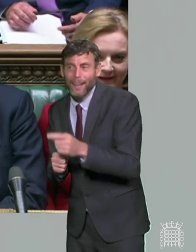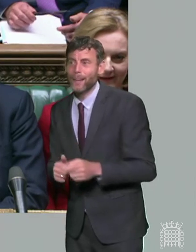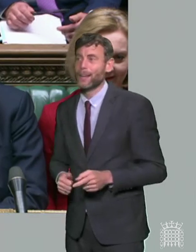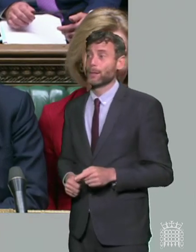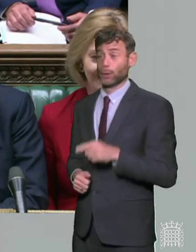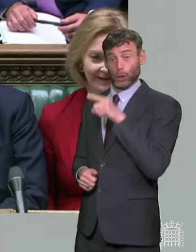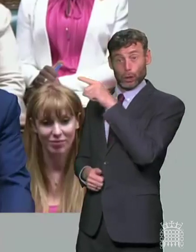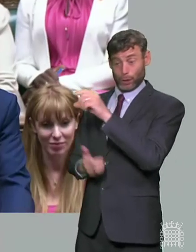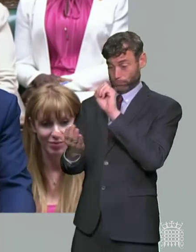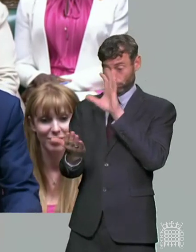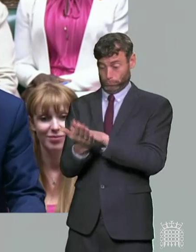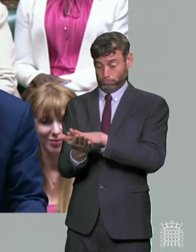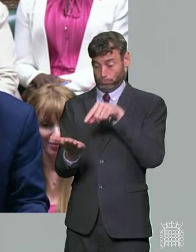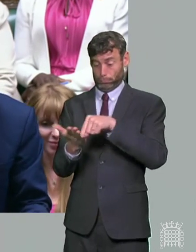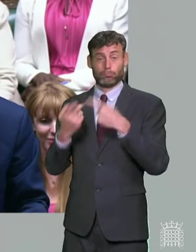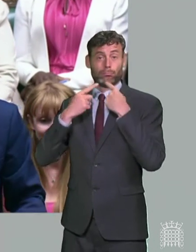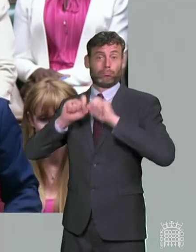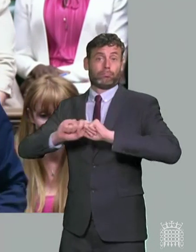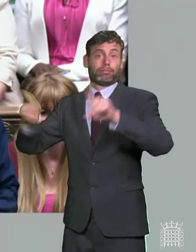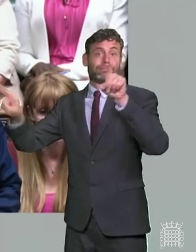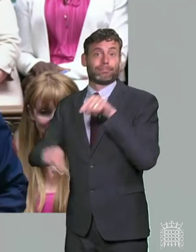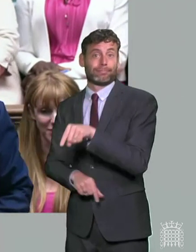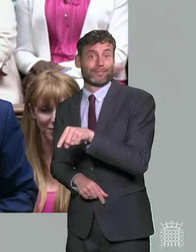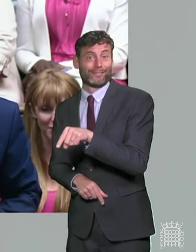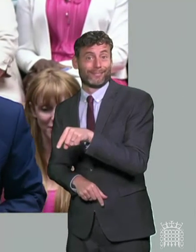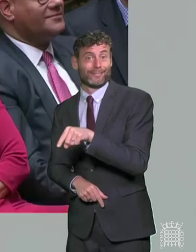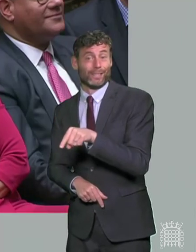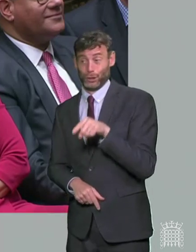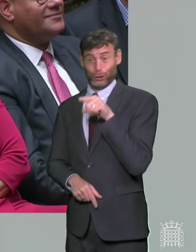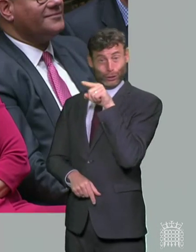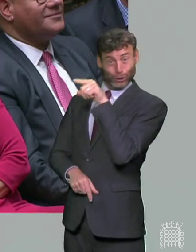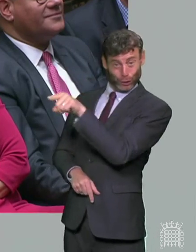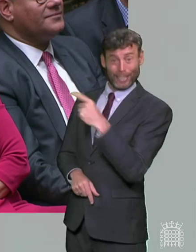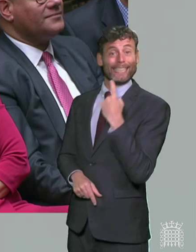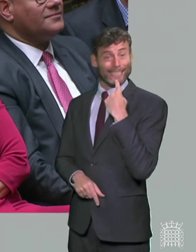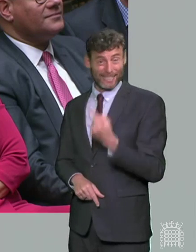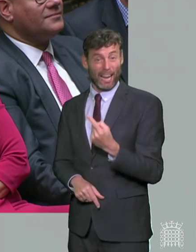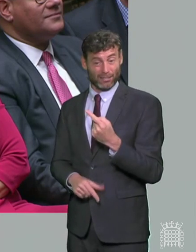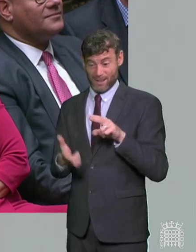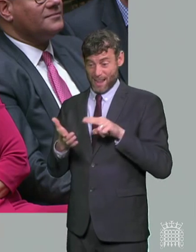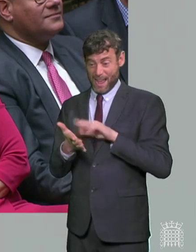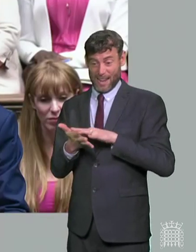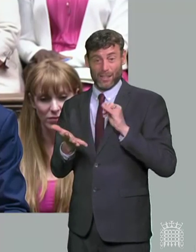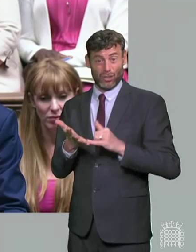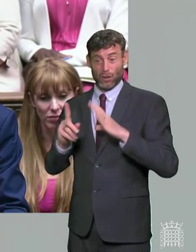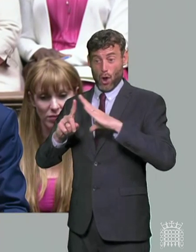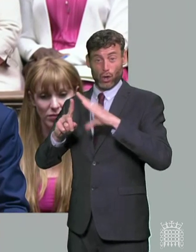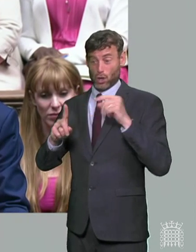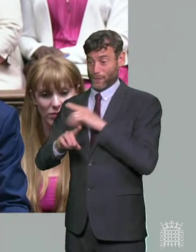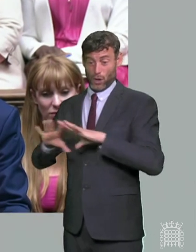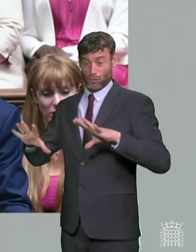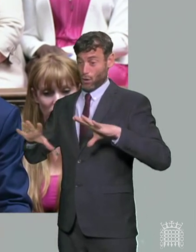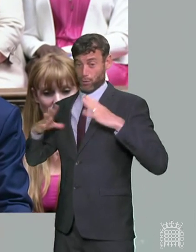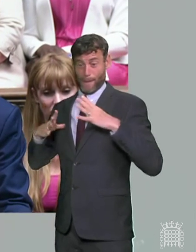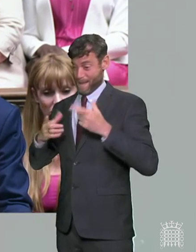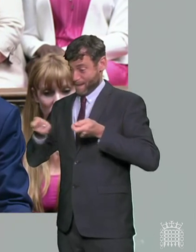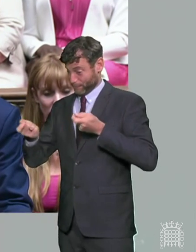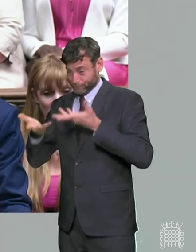He did not deny it. Perhaps she said it because it is true.